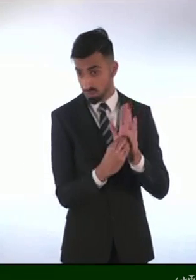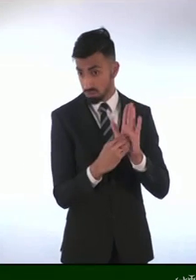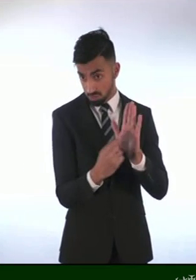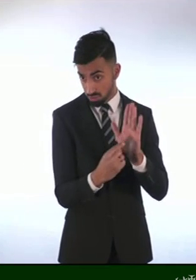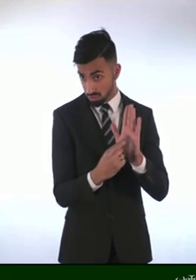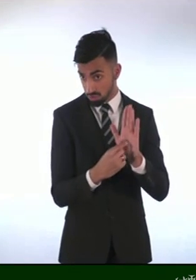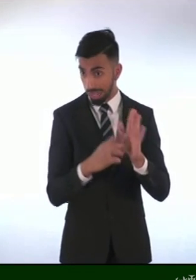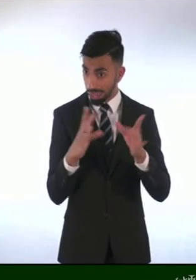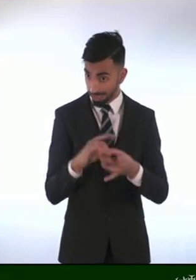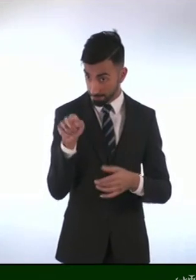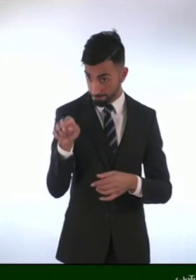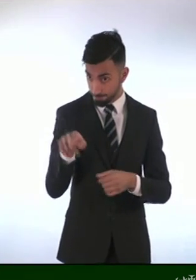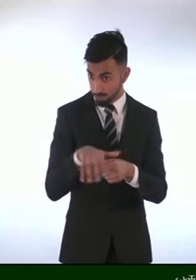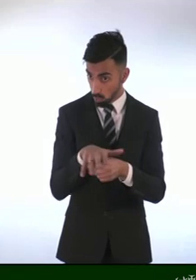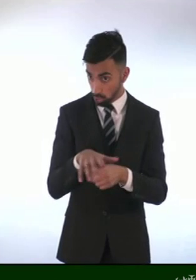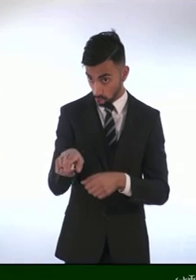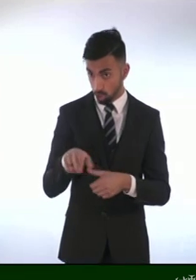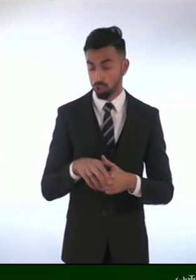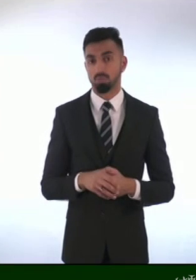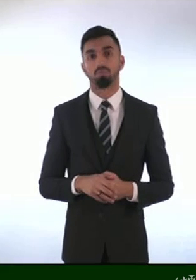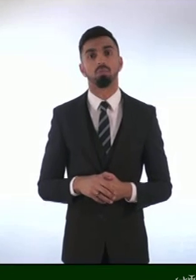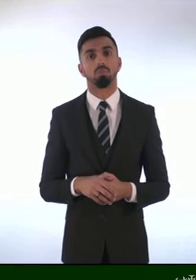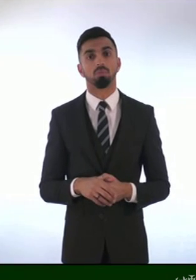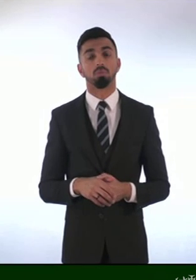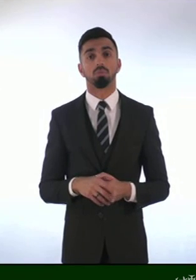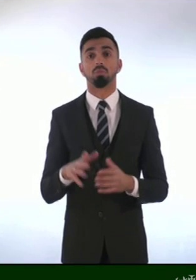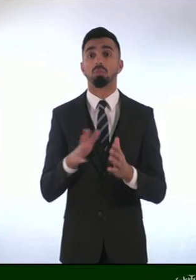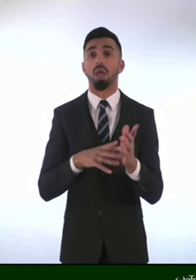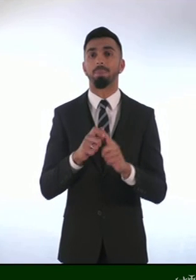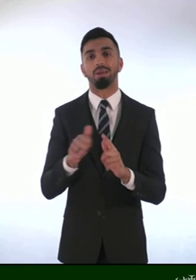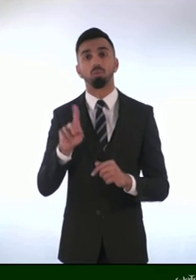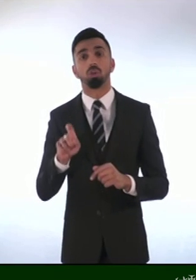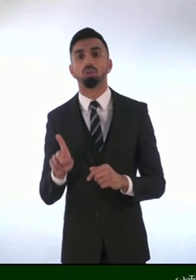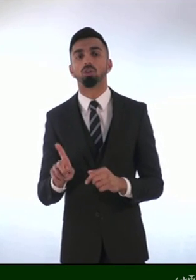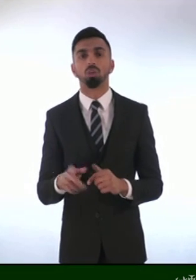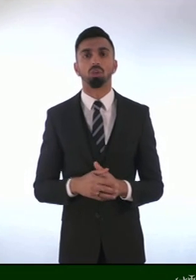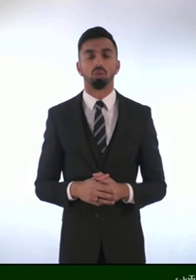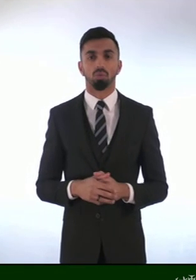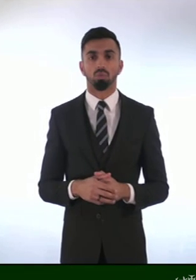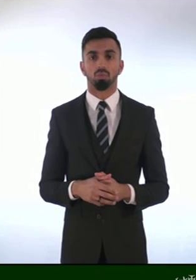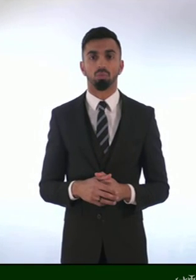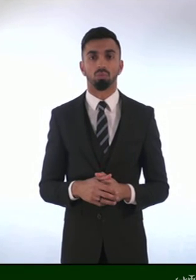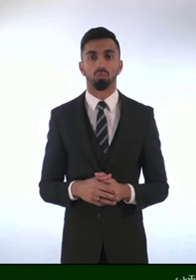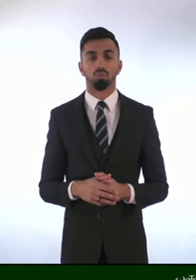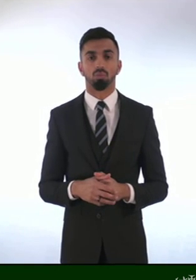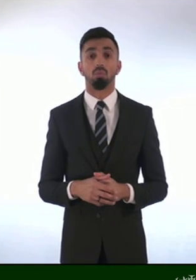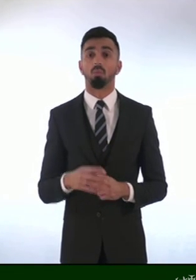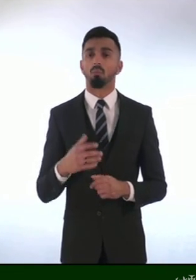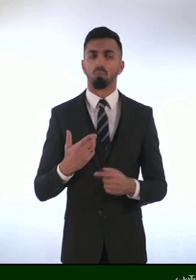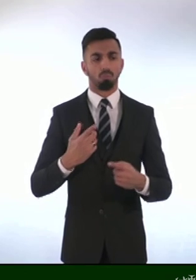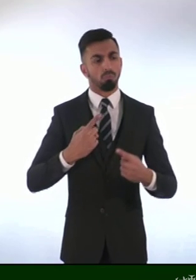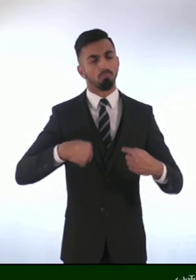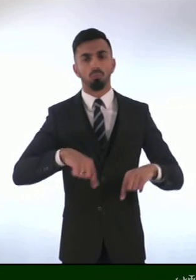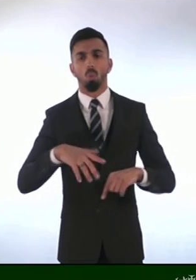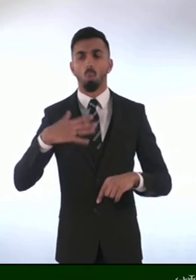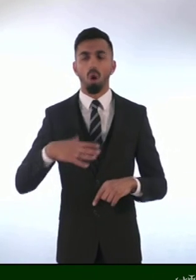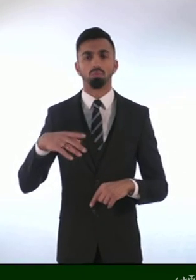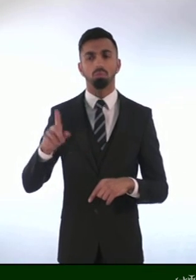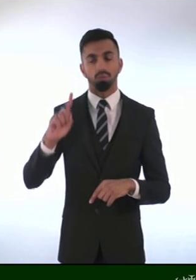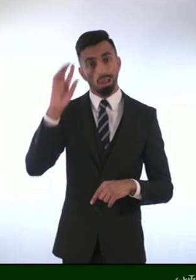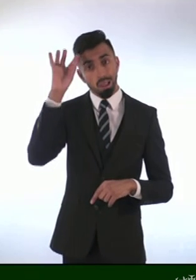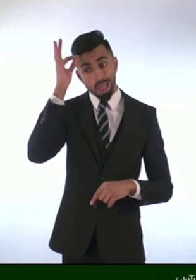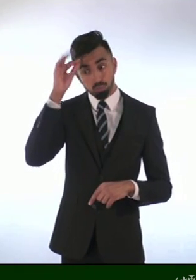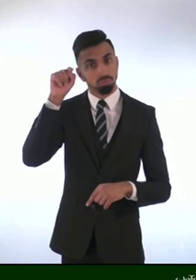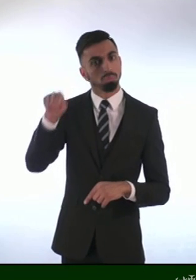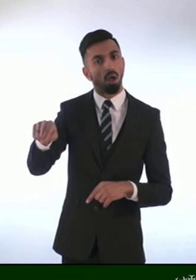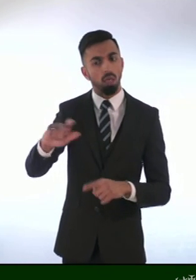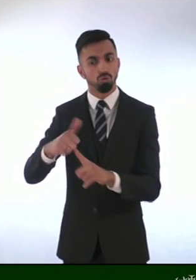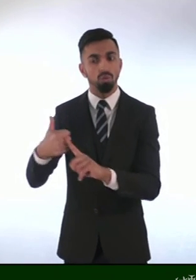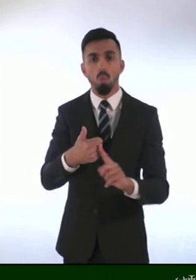In my constituency, we have enlisted voluntary sector providers to join the council in providing support to the most vulnerable residents in combating the coronavirus.